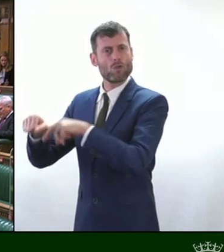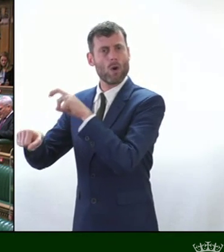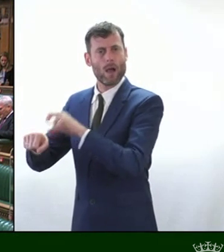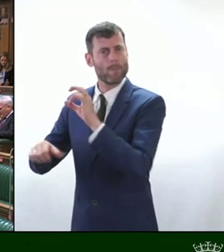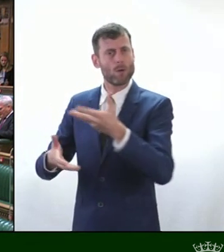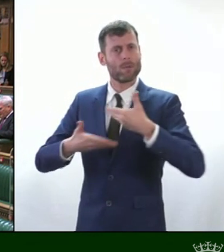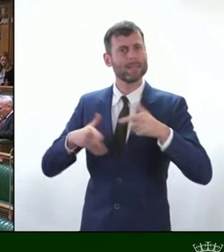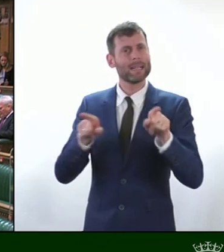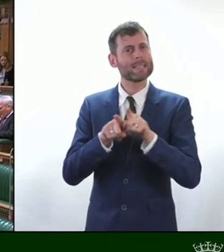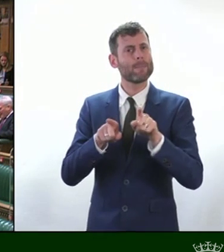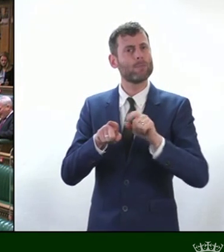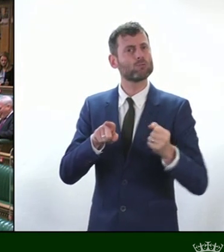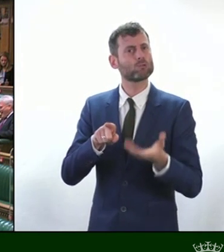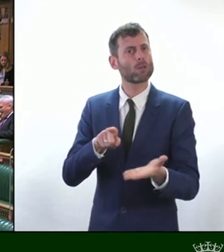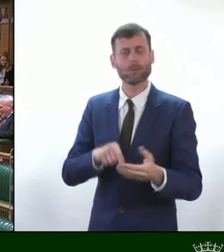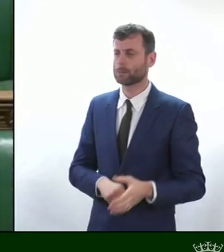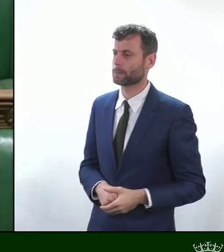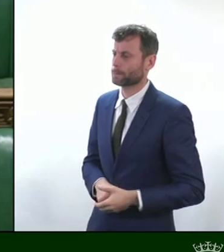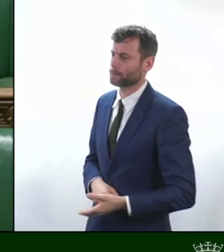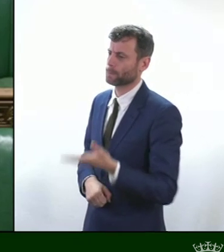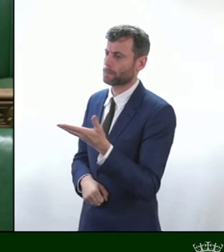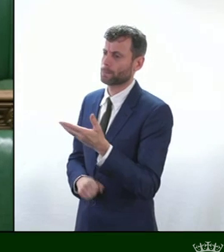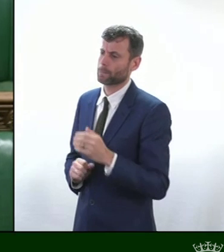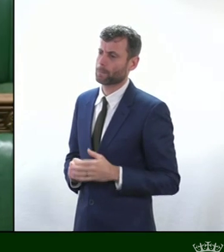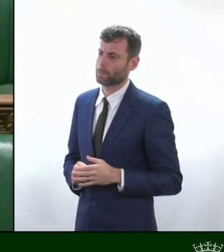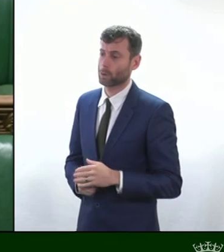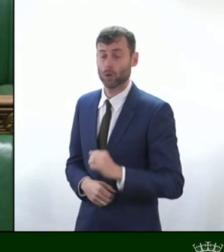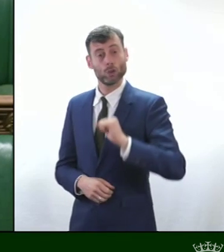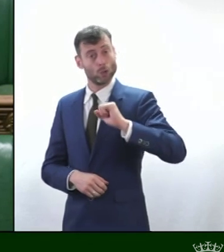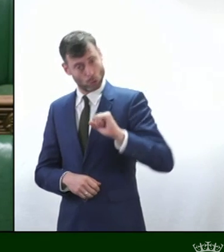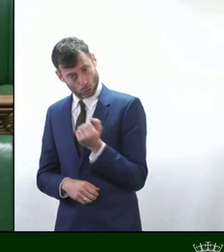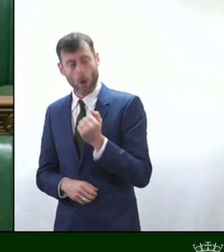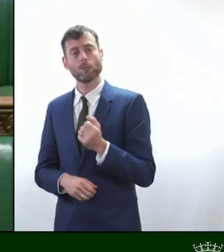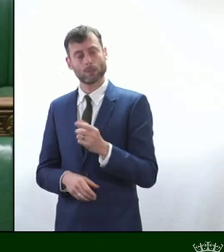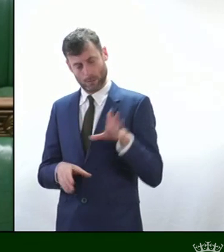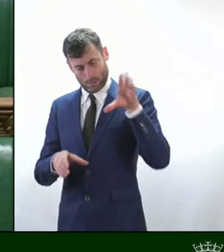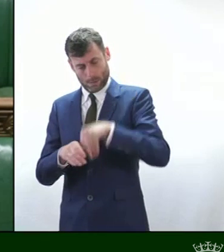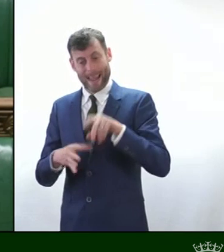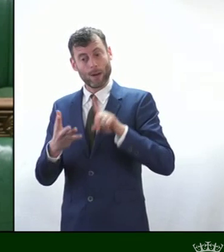In common with the whole of the rest of the United Kingdom, Scotland will benefit.